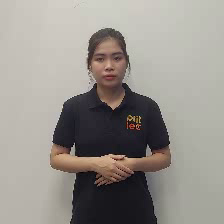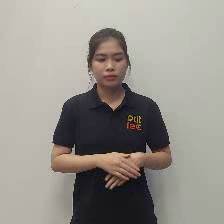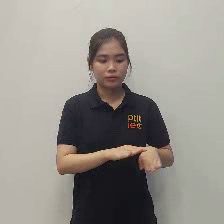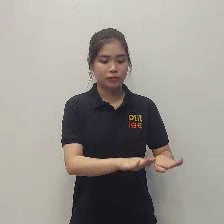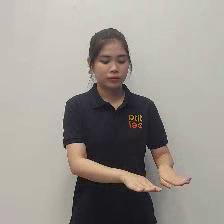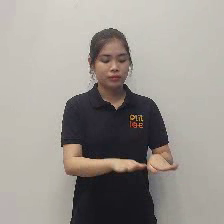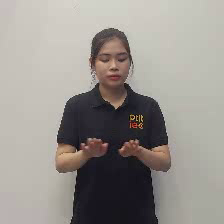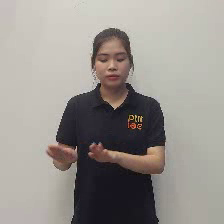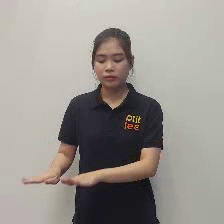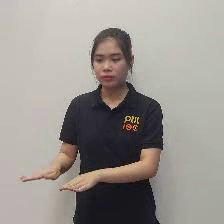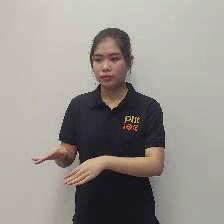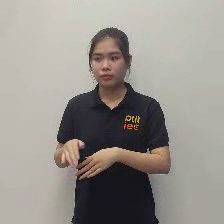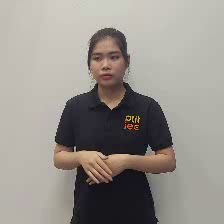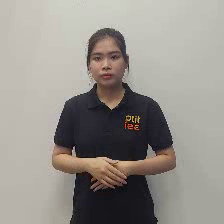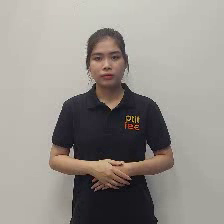Chậm lại